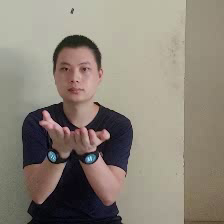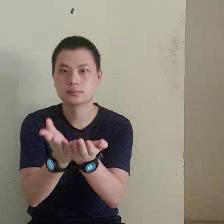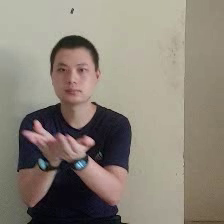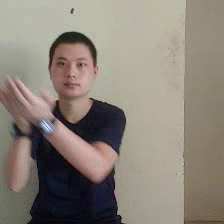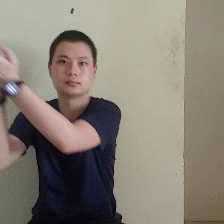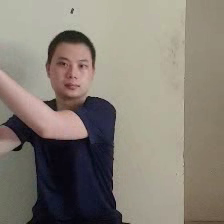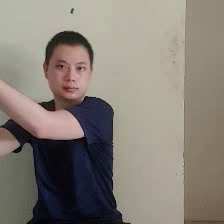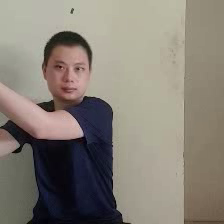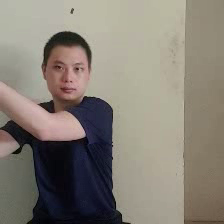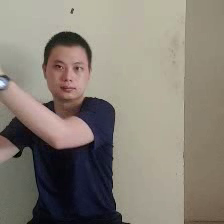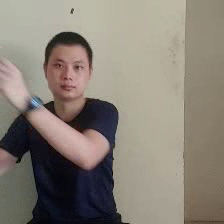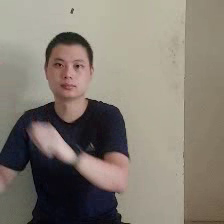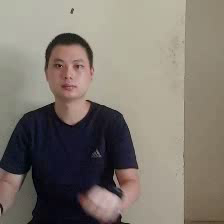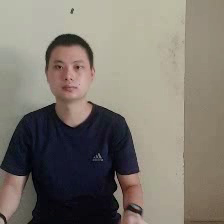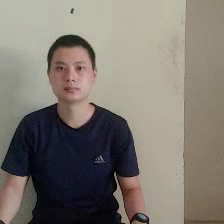Biếu tặng